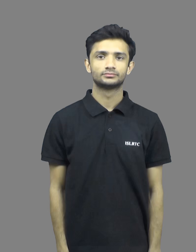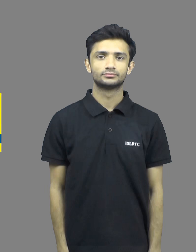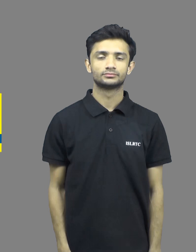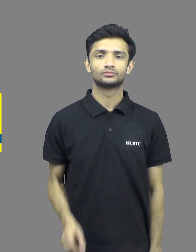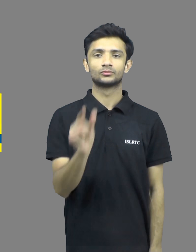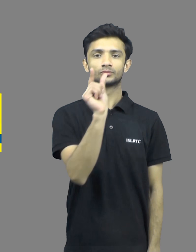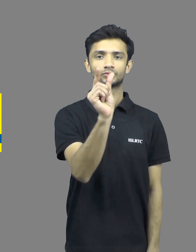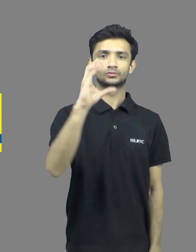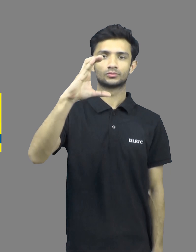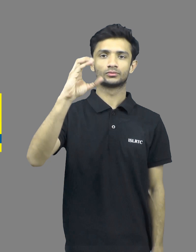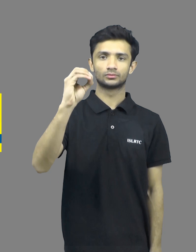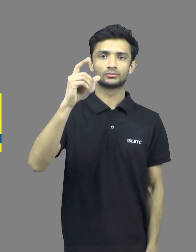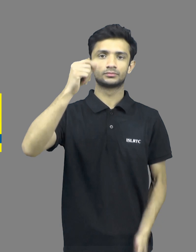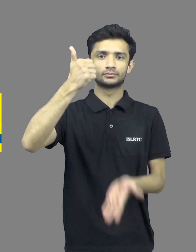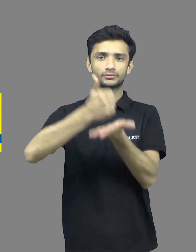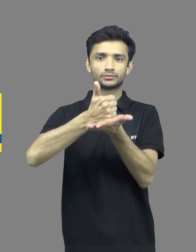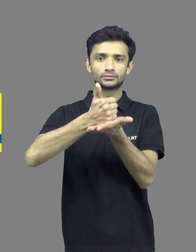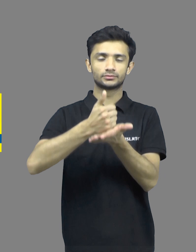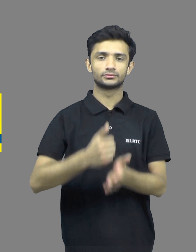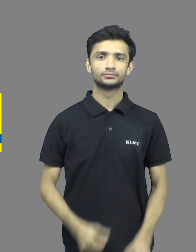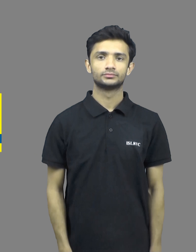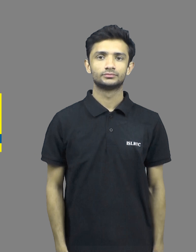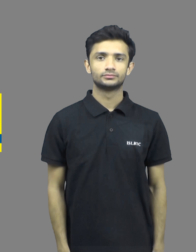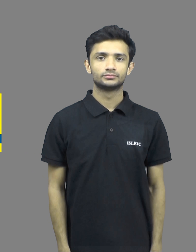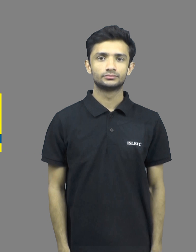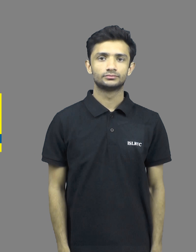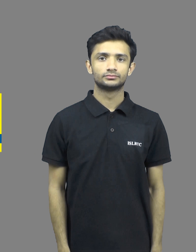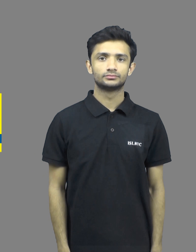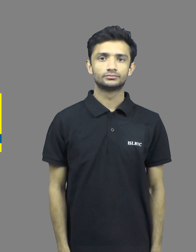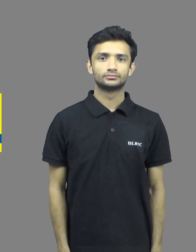Uco Bank